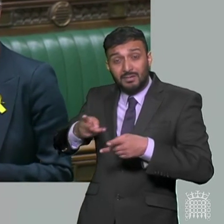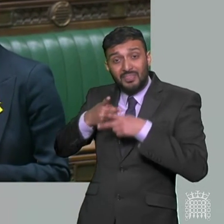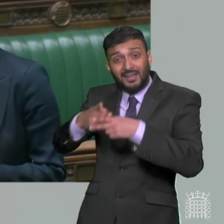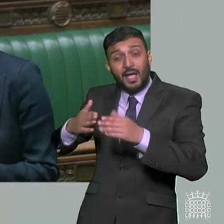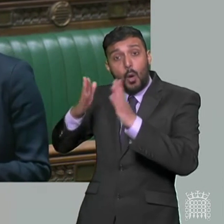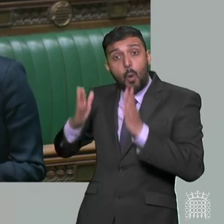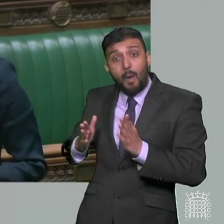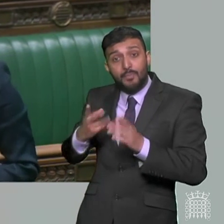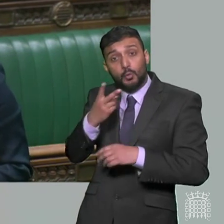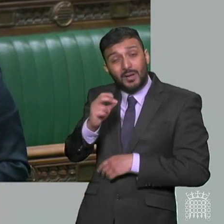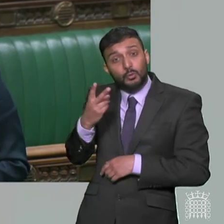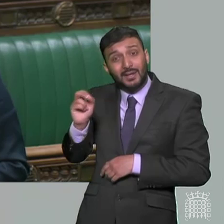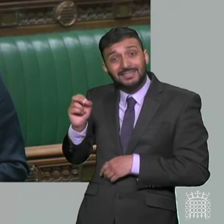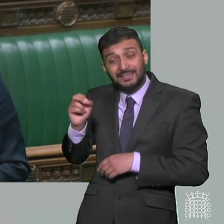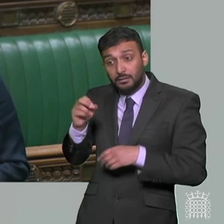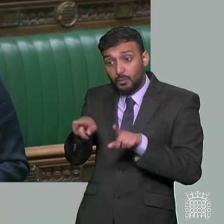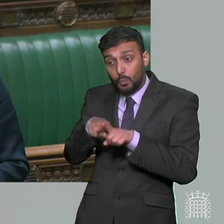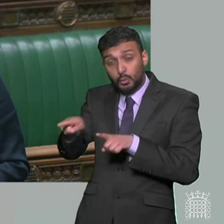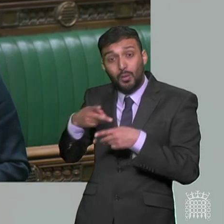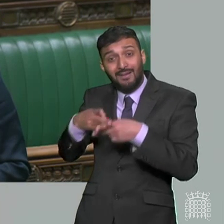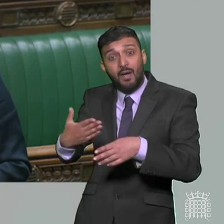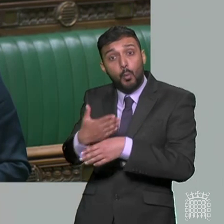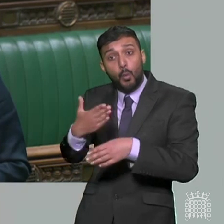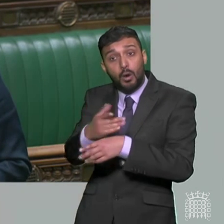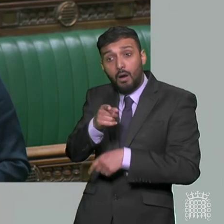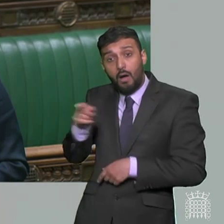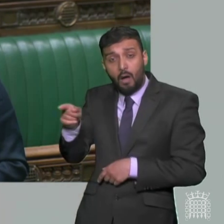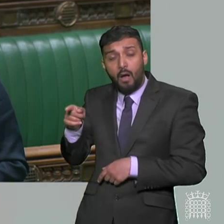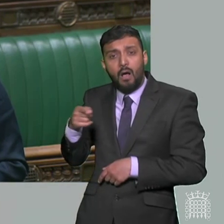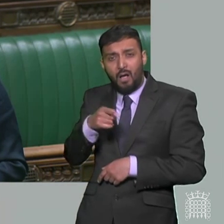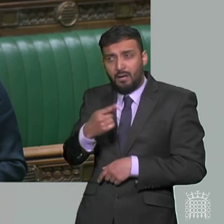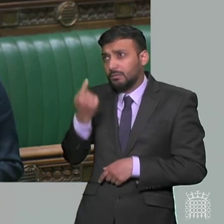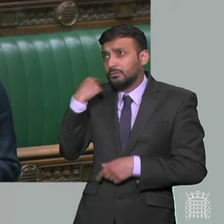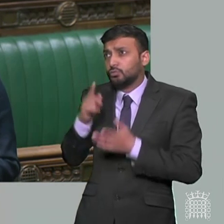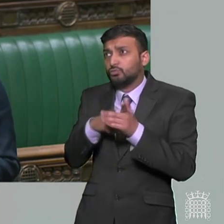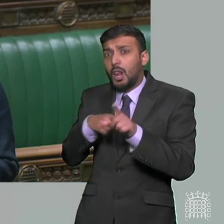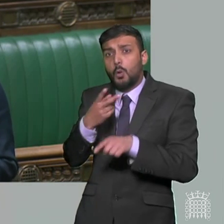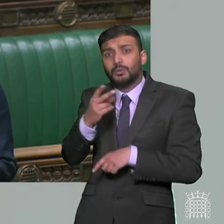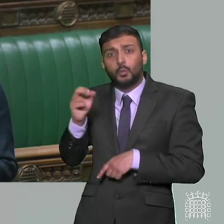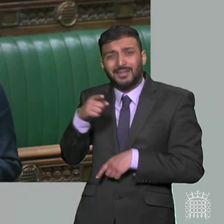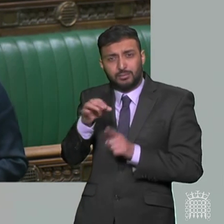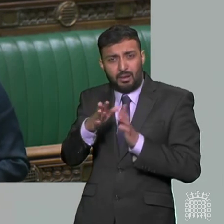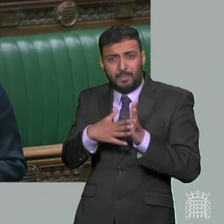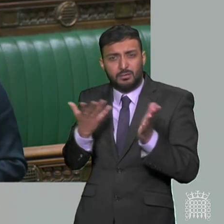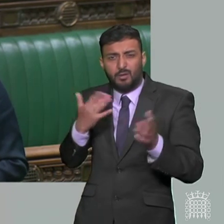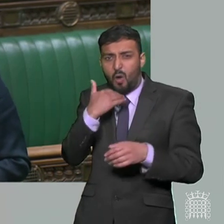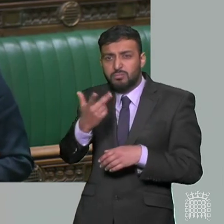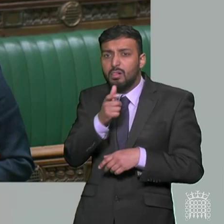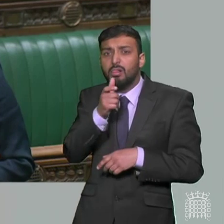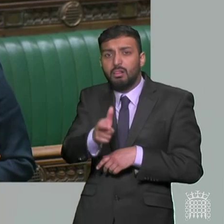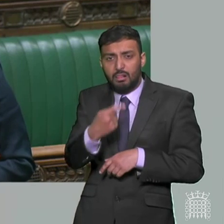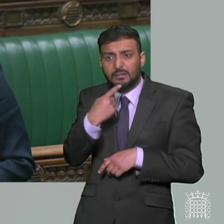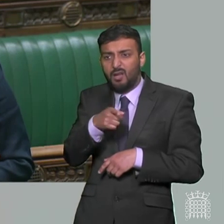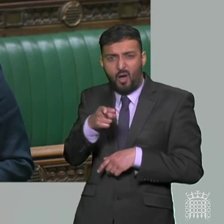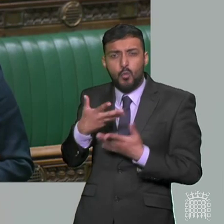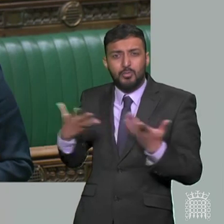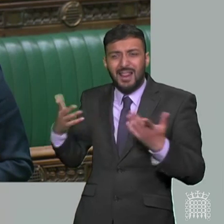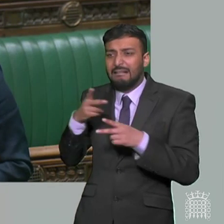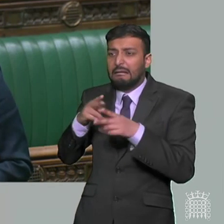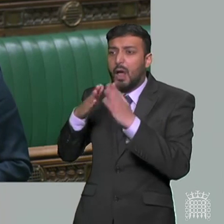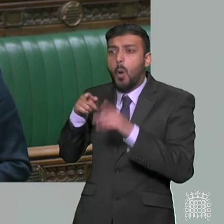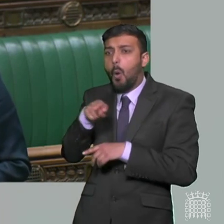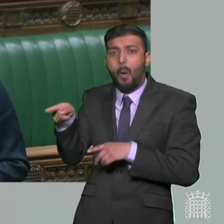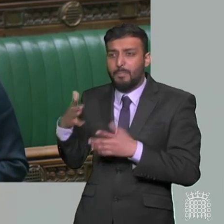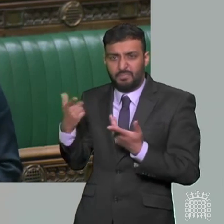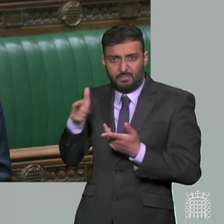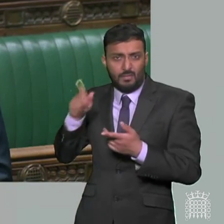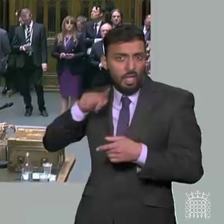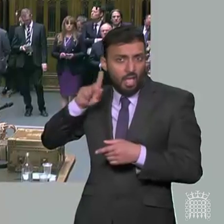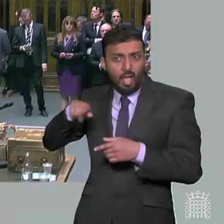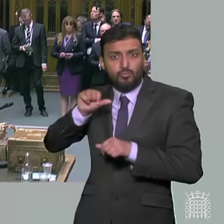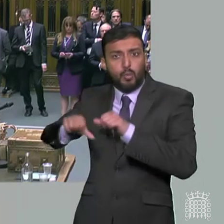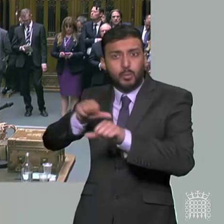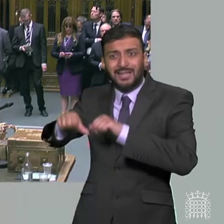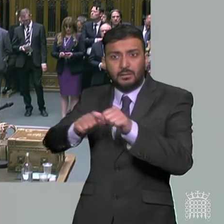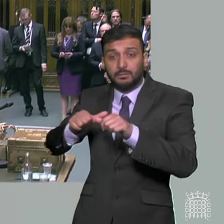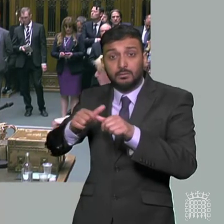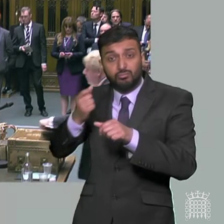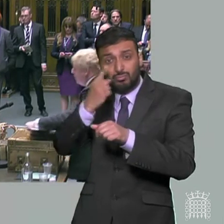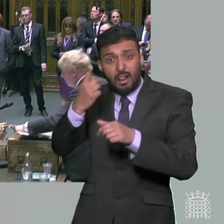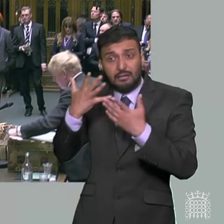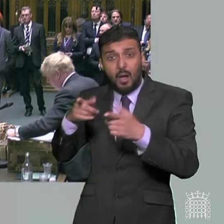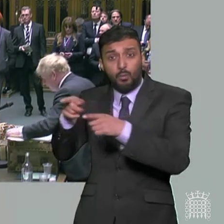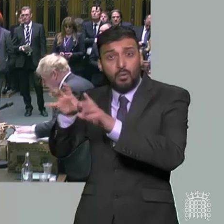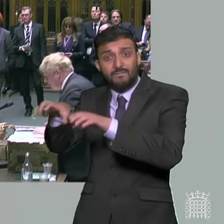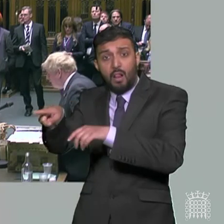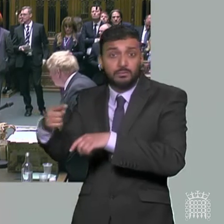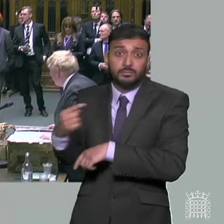Will he also apologise to care workers for the shameful comment that he made in July 2020, when he said that “too many care homes didn’t…follow…procedures in the way that they could have”?